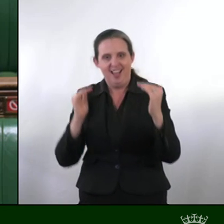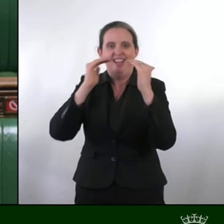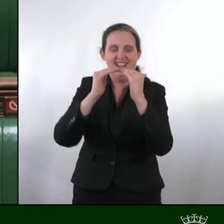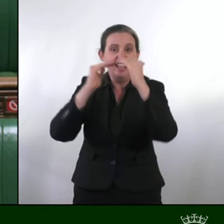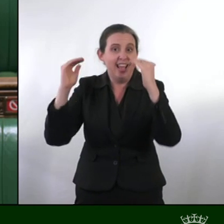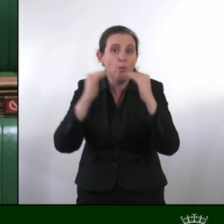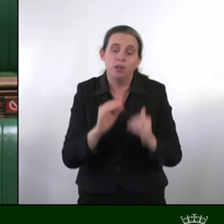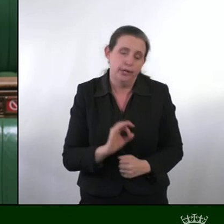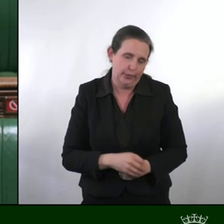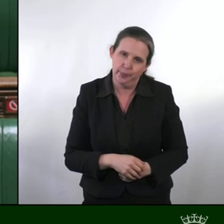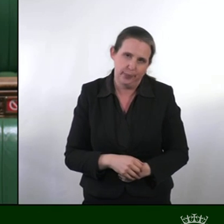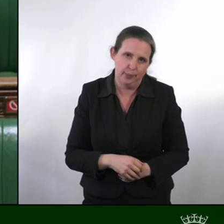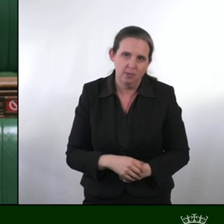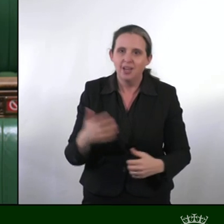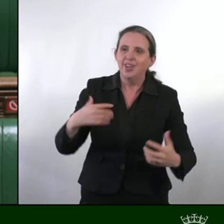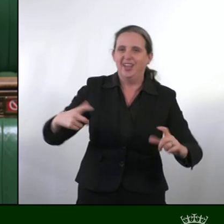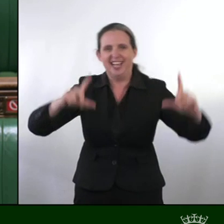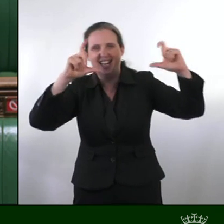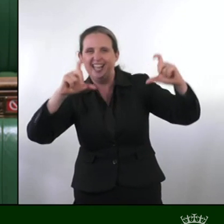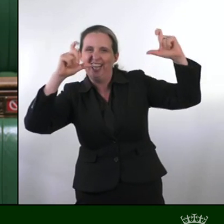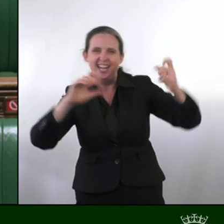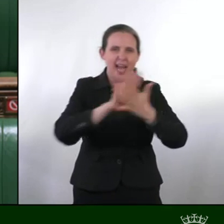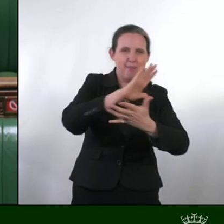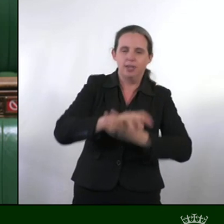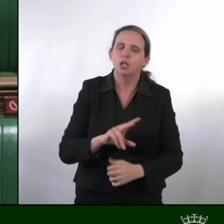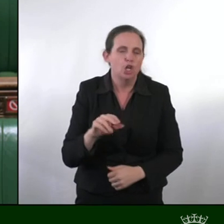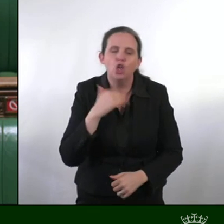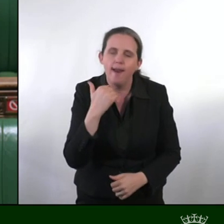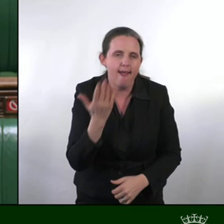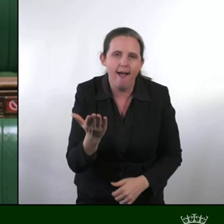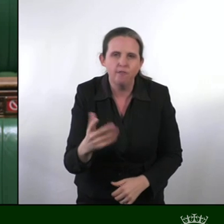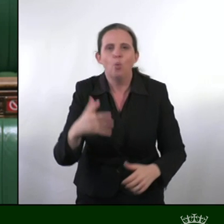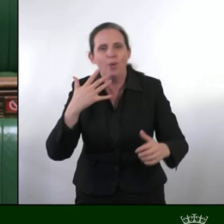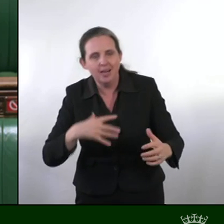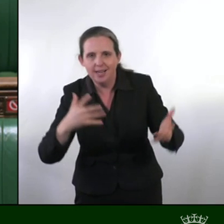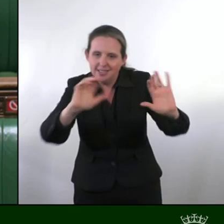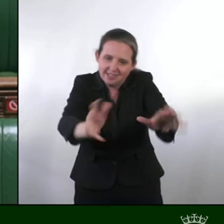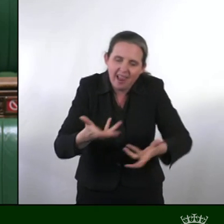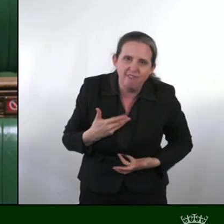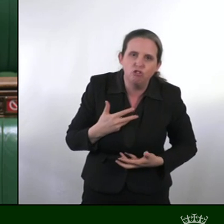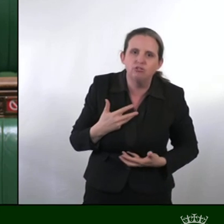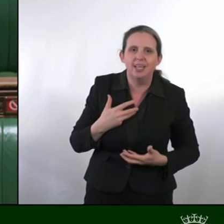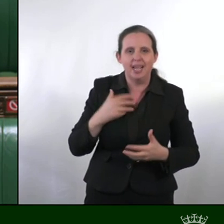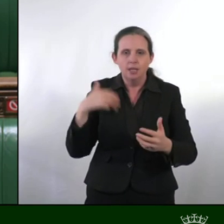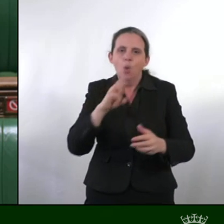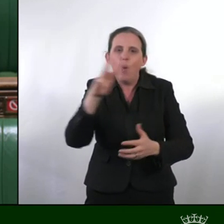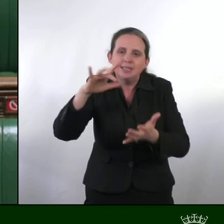Photo calls are not enough. We need delivery like the promotion of green manufacturing in the west midlands by my right hon.